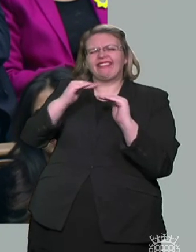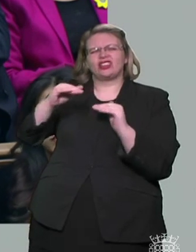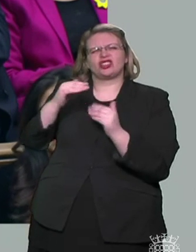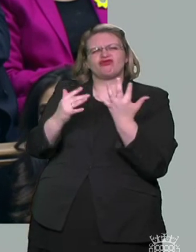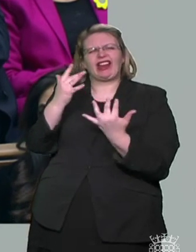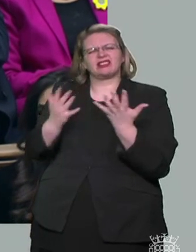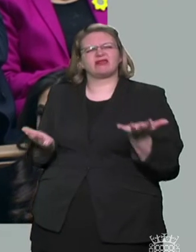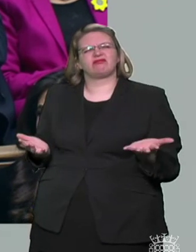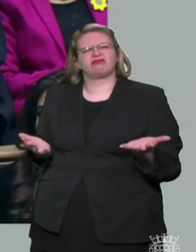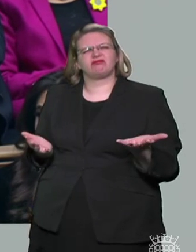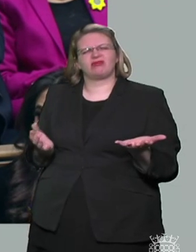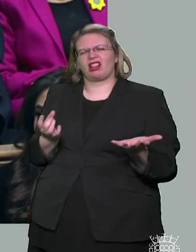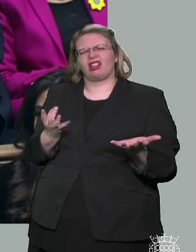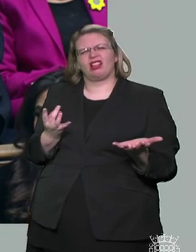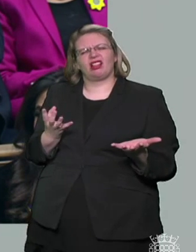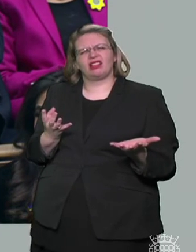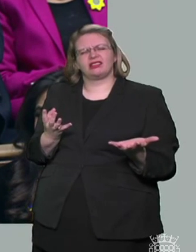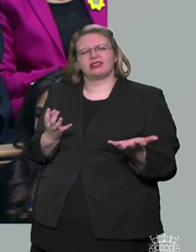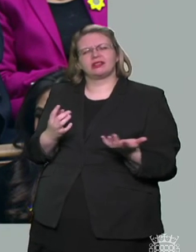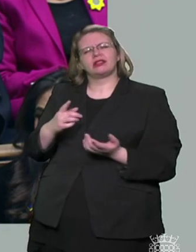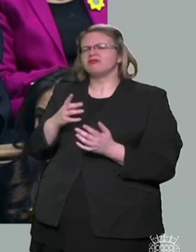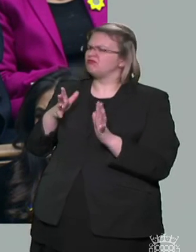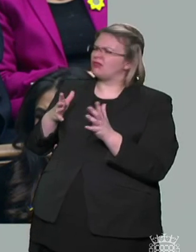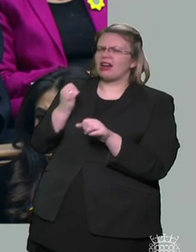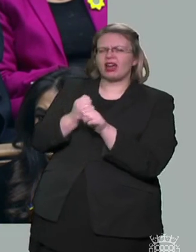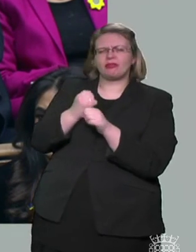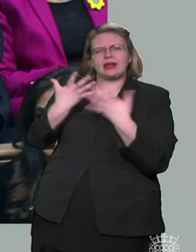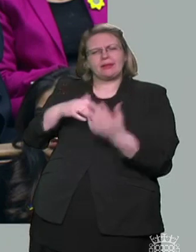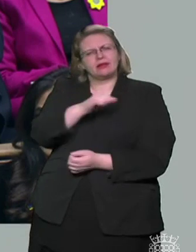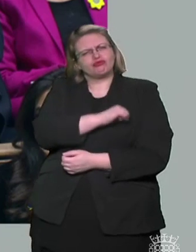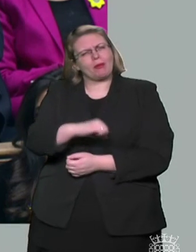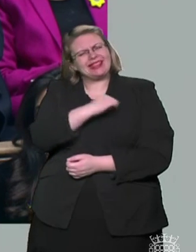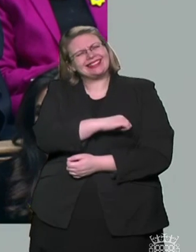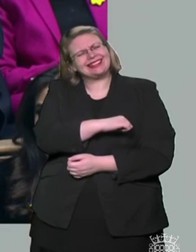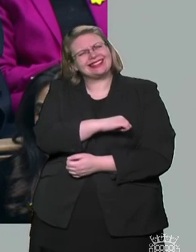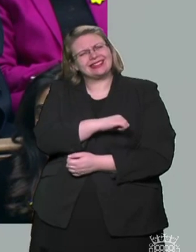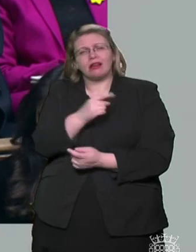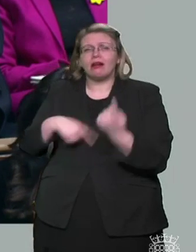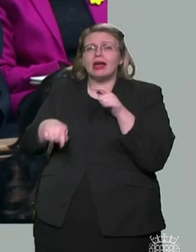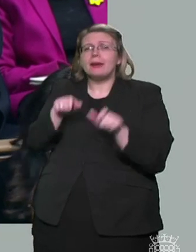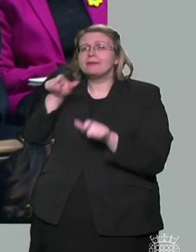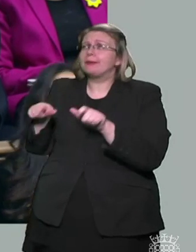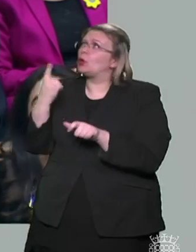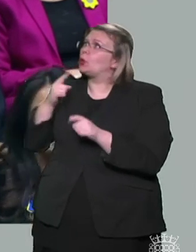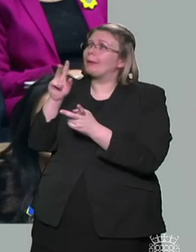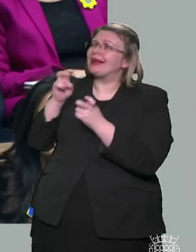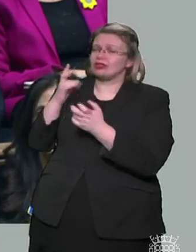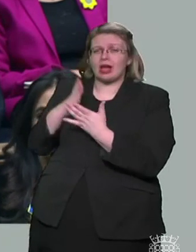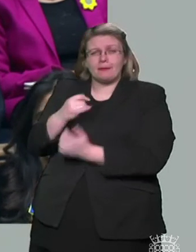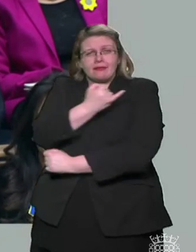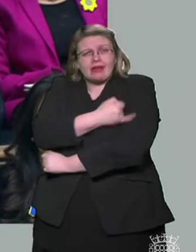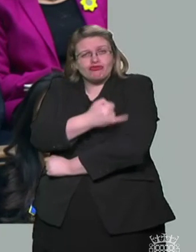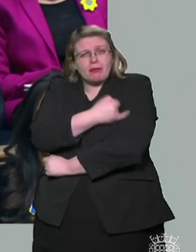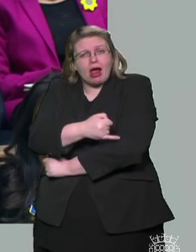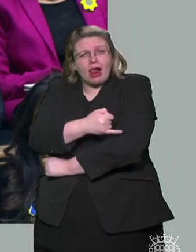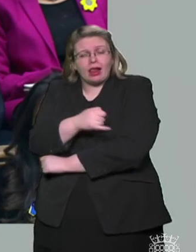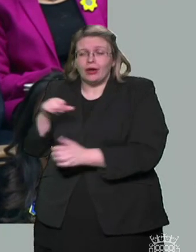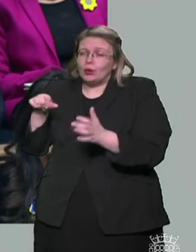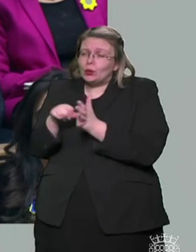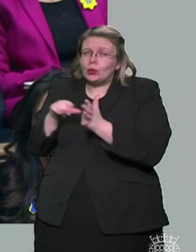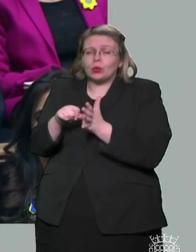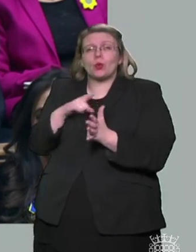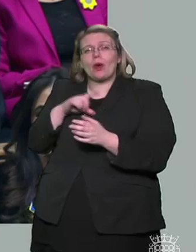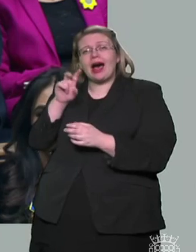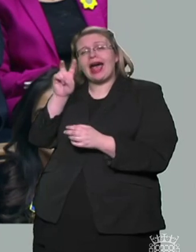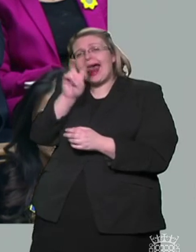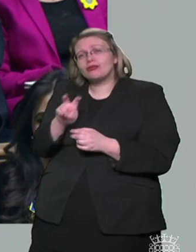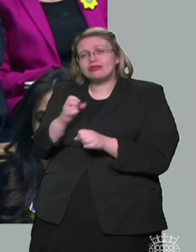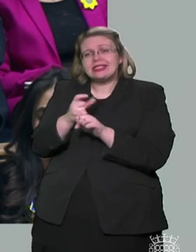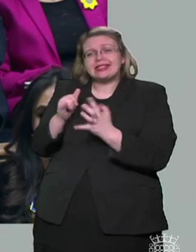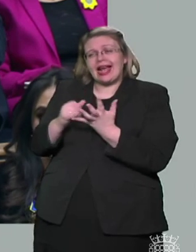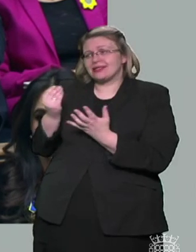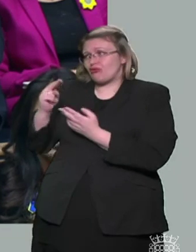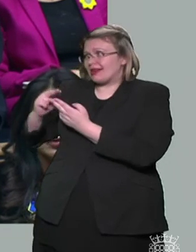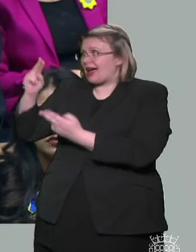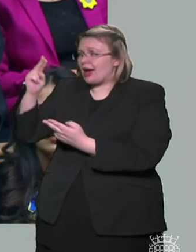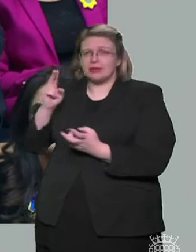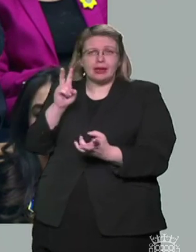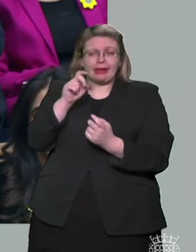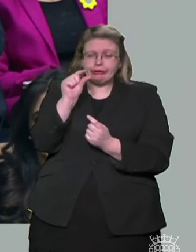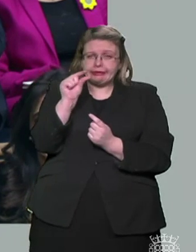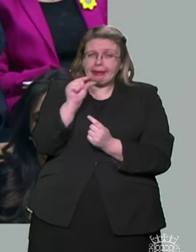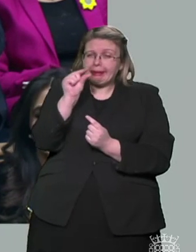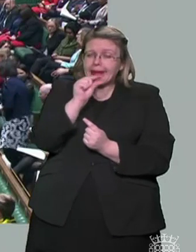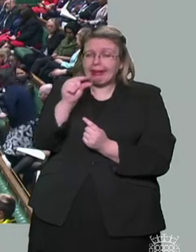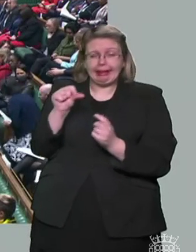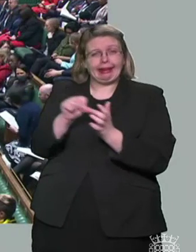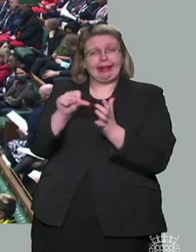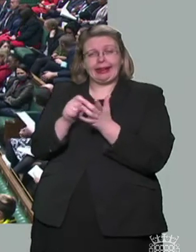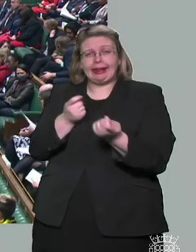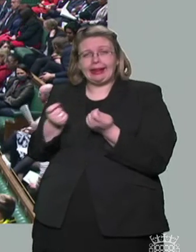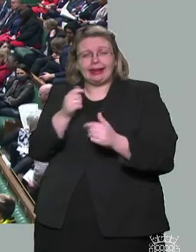How does the Prime Minister explain this abject betrayal of some of the most vulnerable people in our communities, who are squeezed by rocketing energy and food prices on the one hand and the miserliness of this Government on the other?